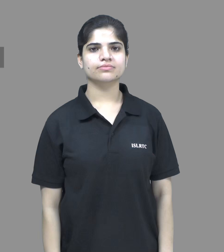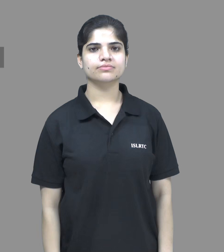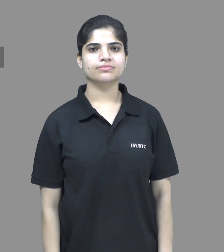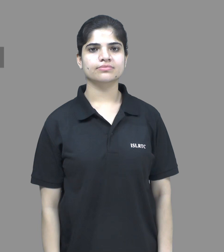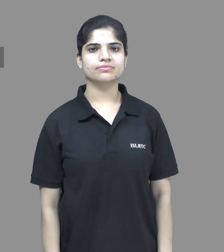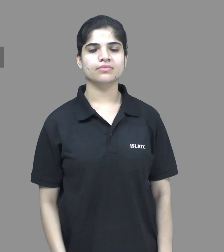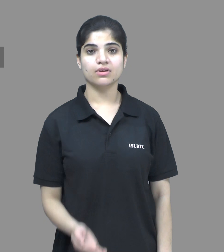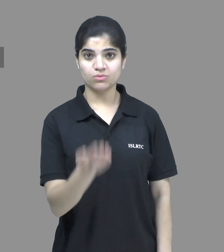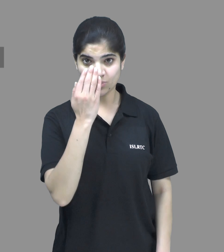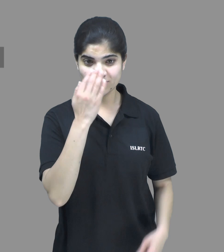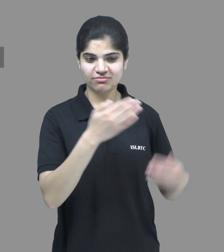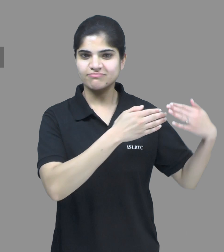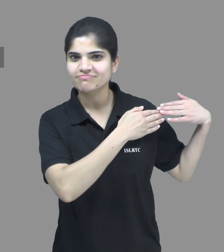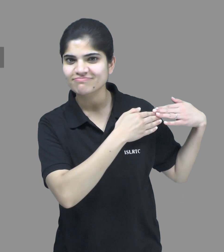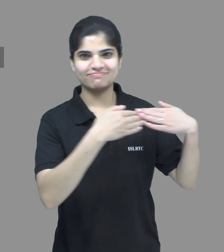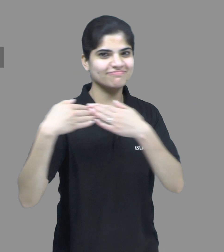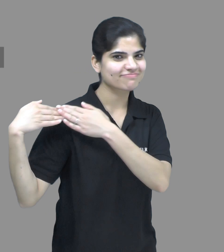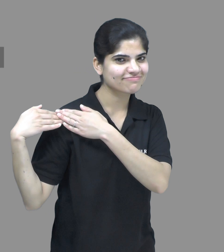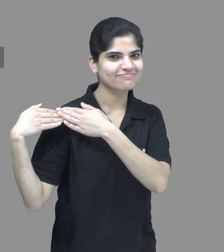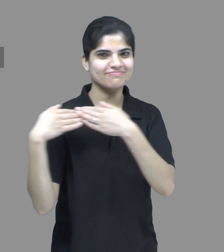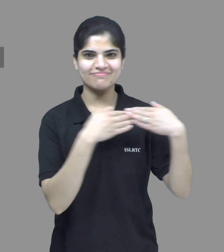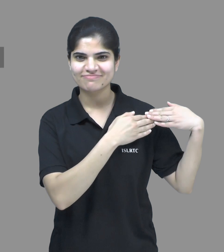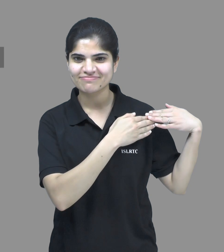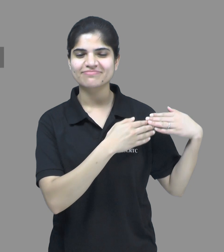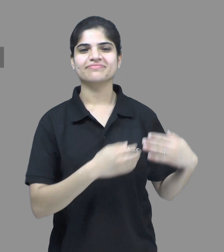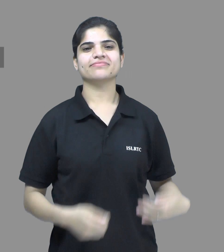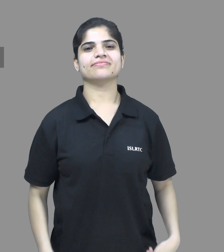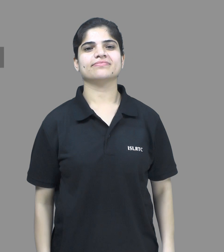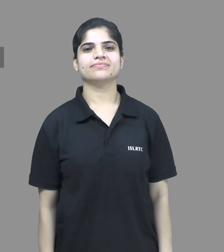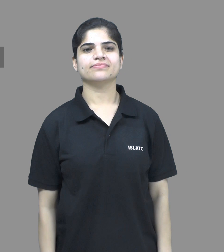Id-Ul-Fitr